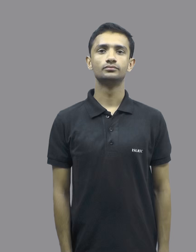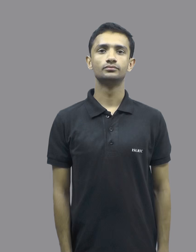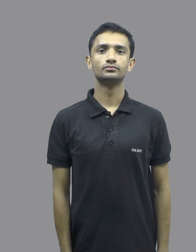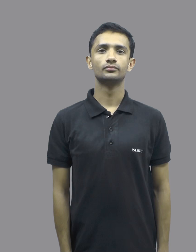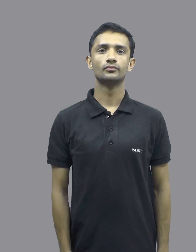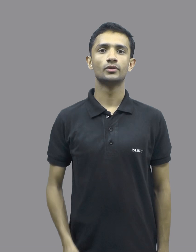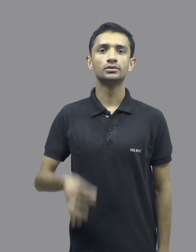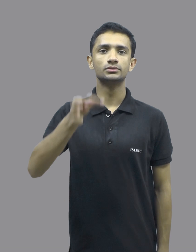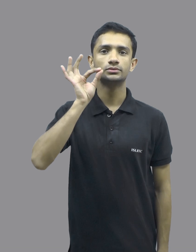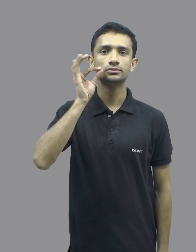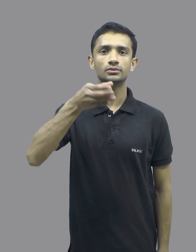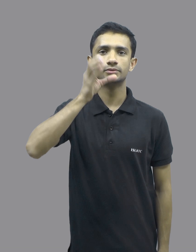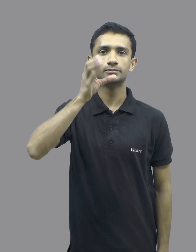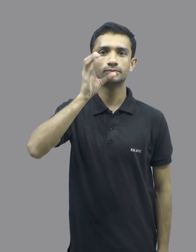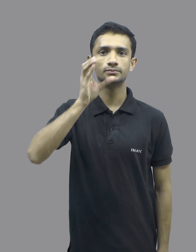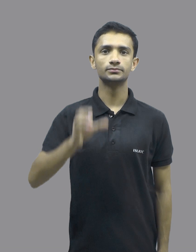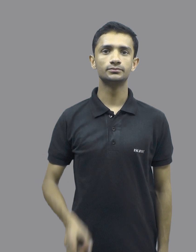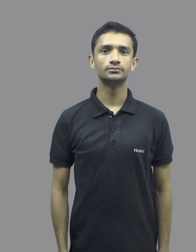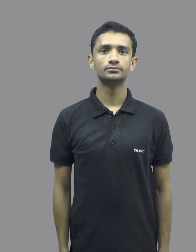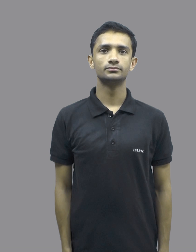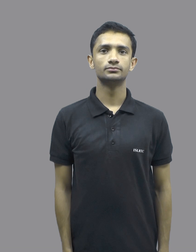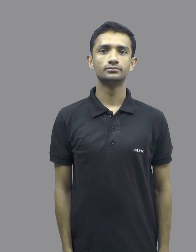Cup